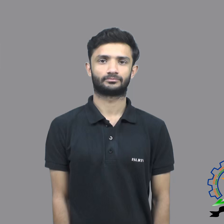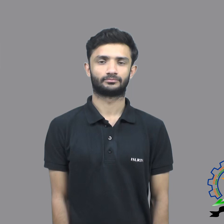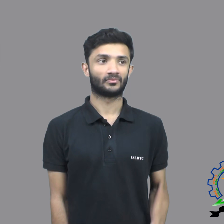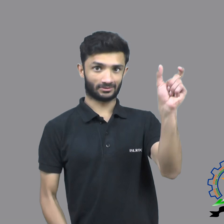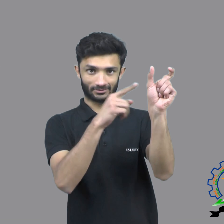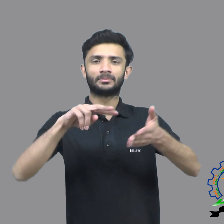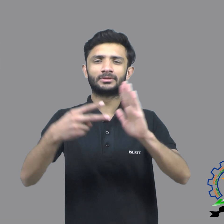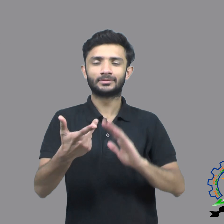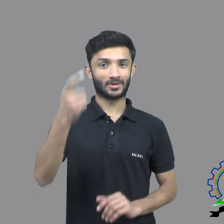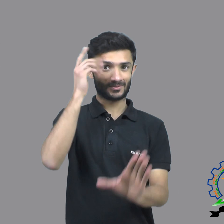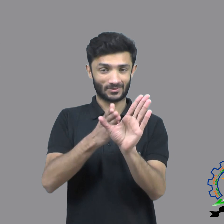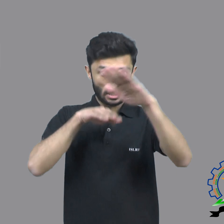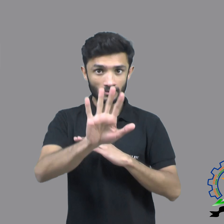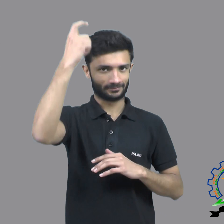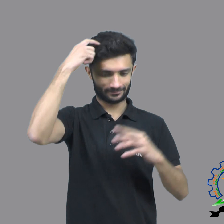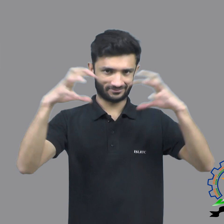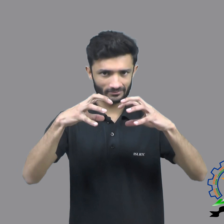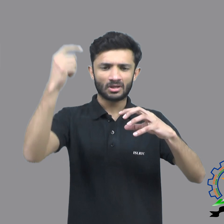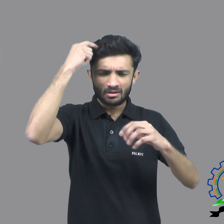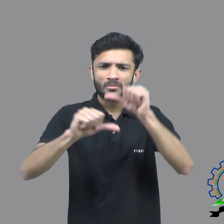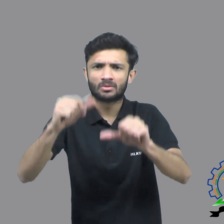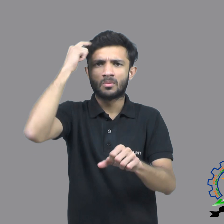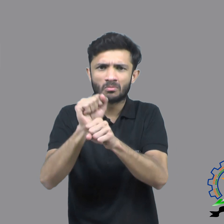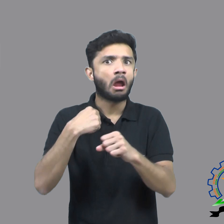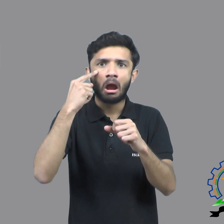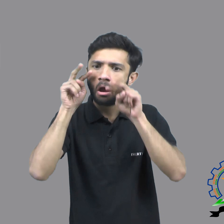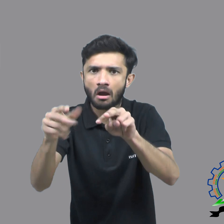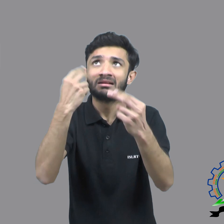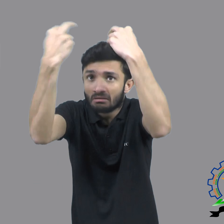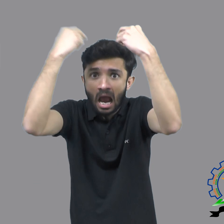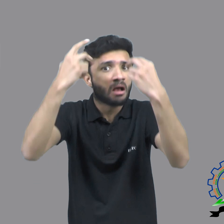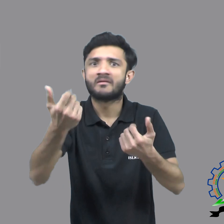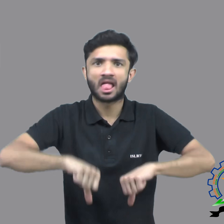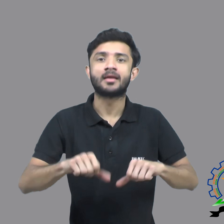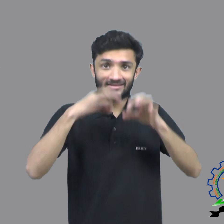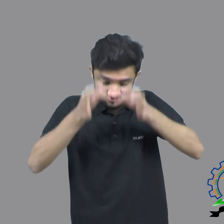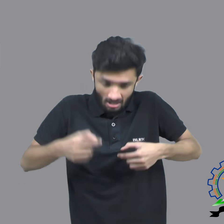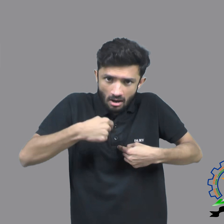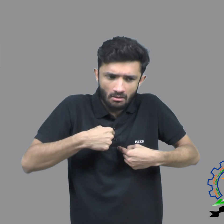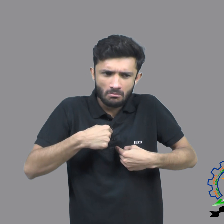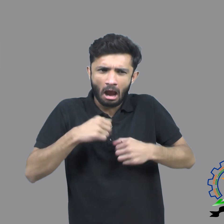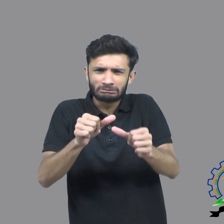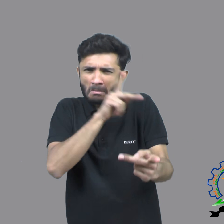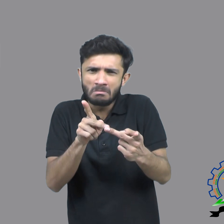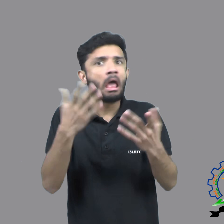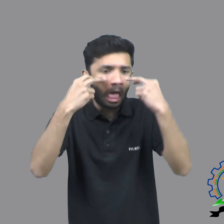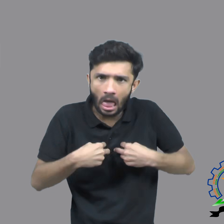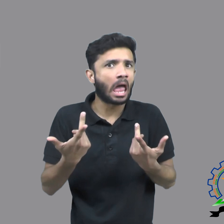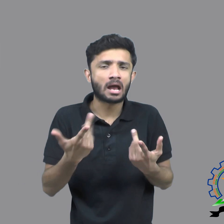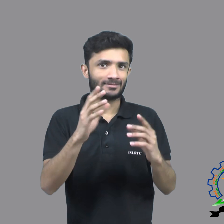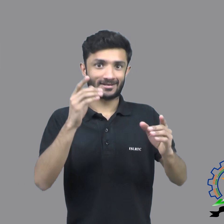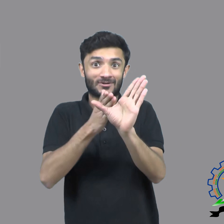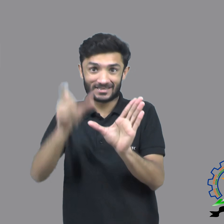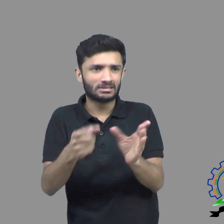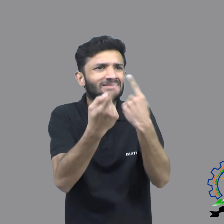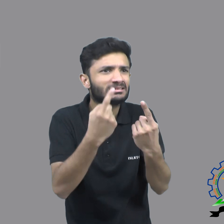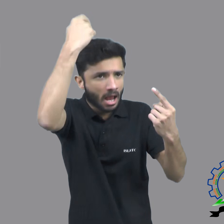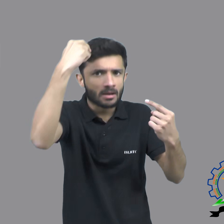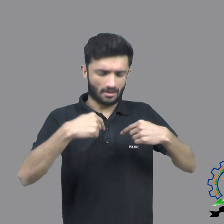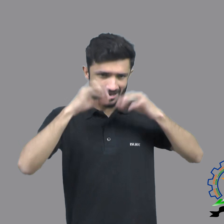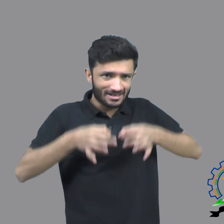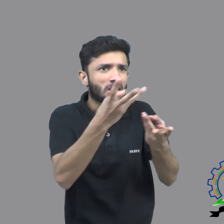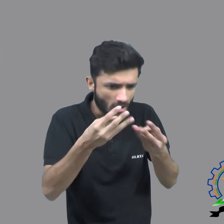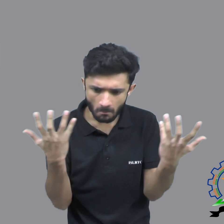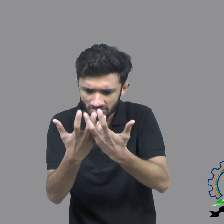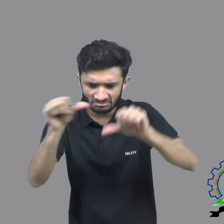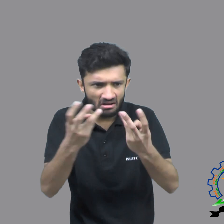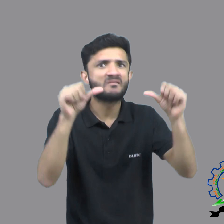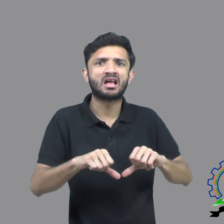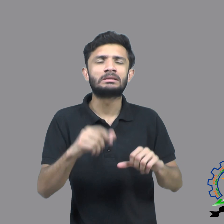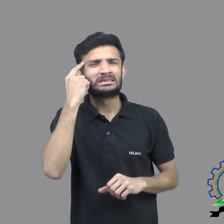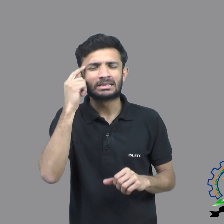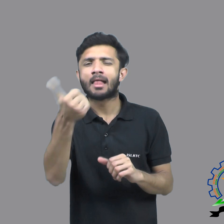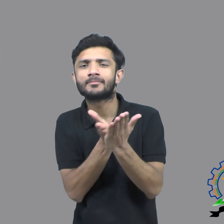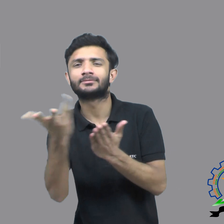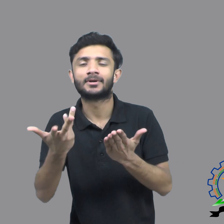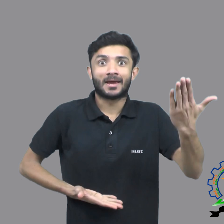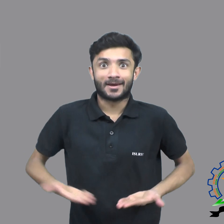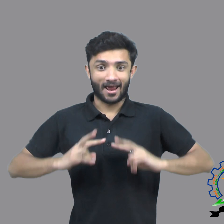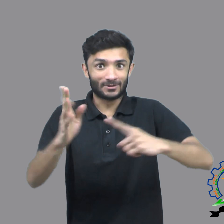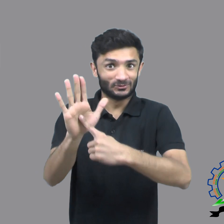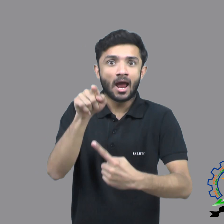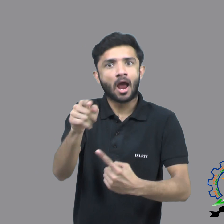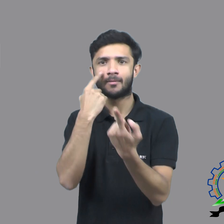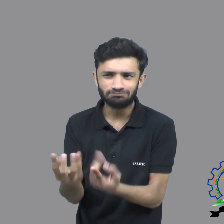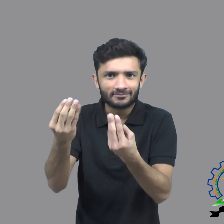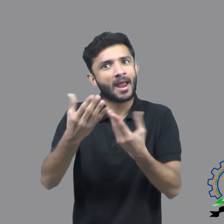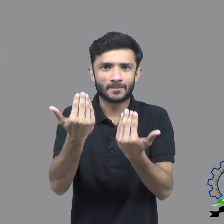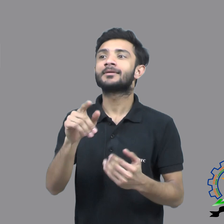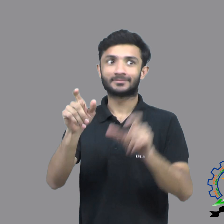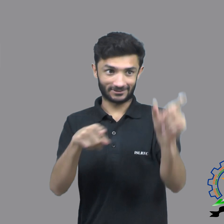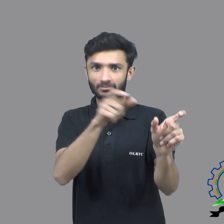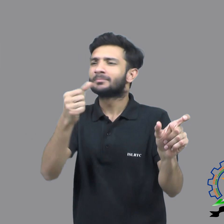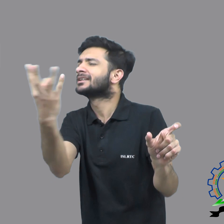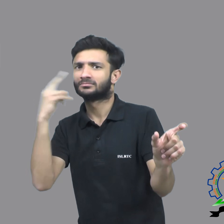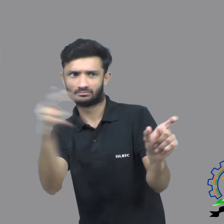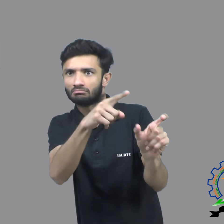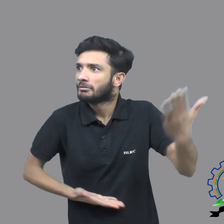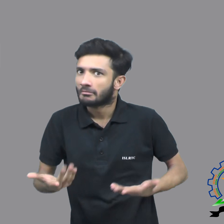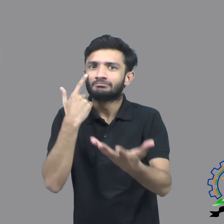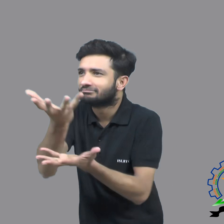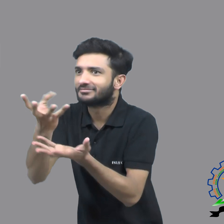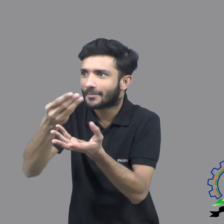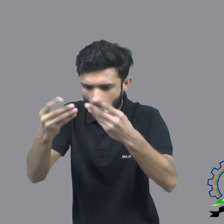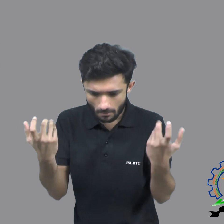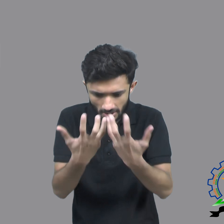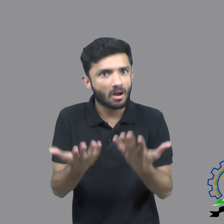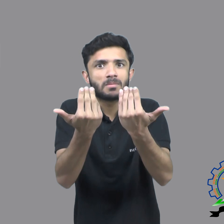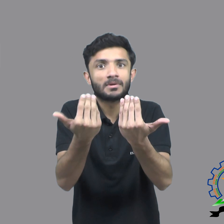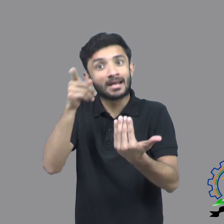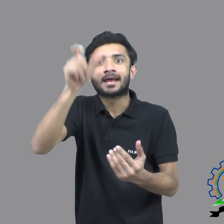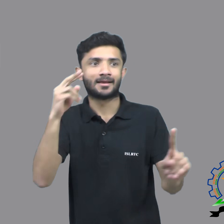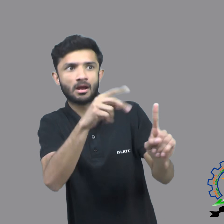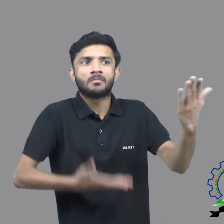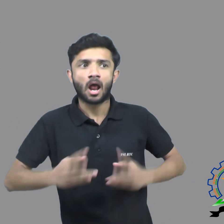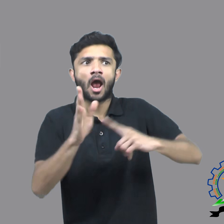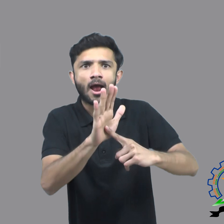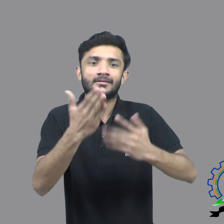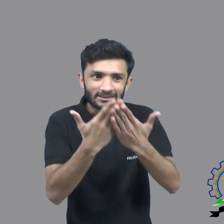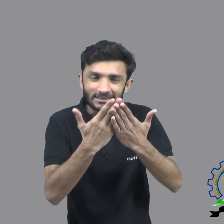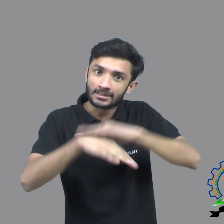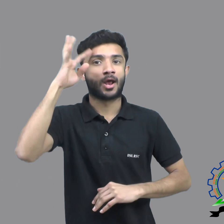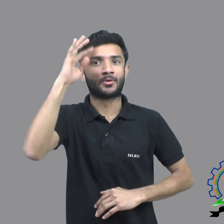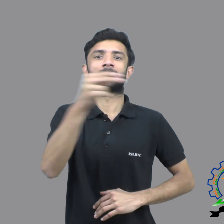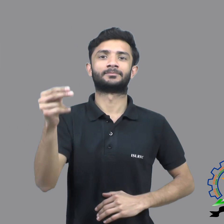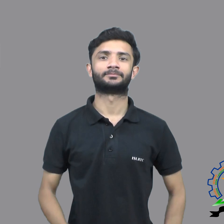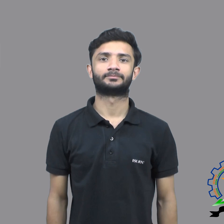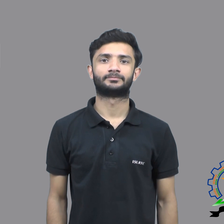Behaviourism